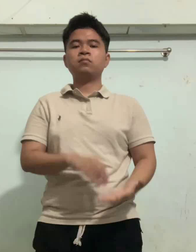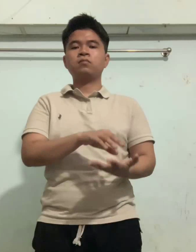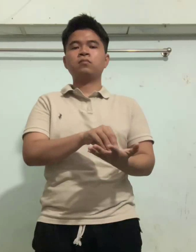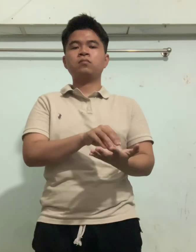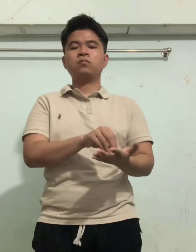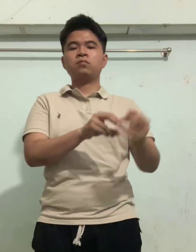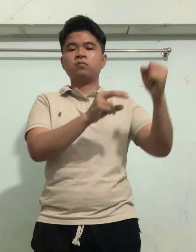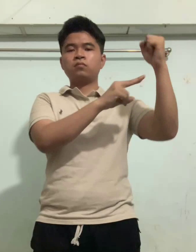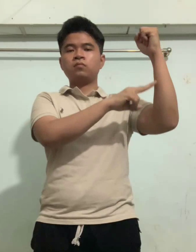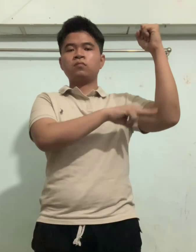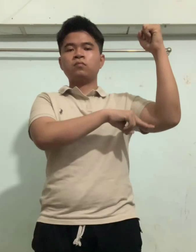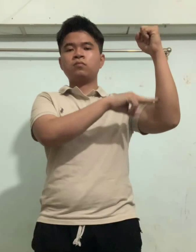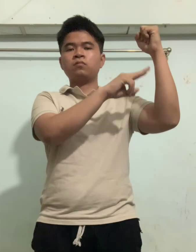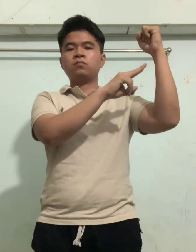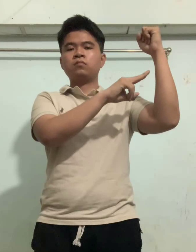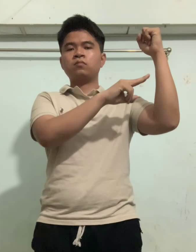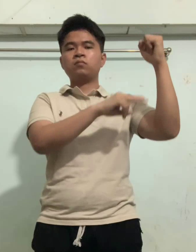tieng viet